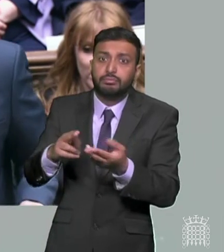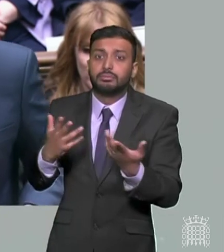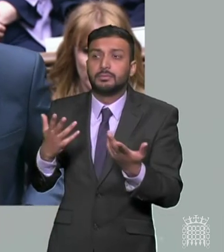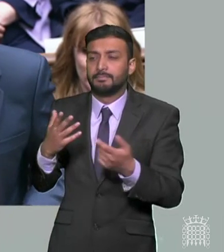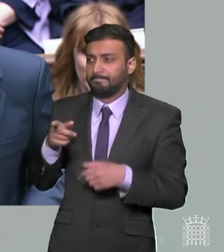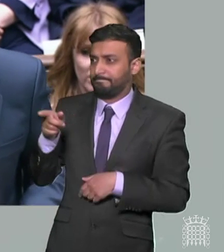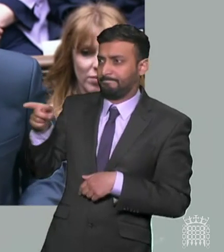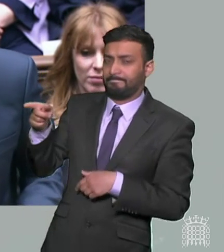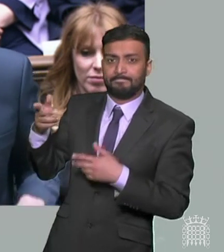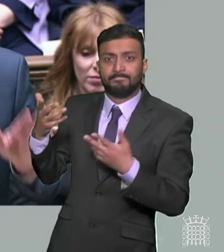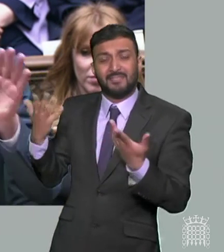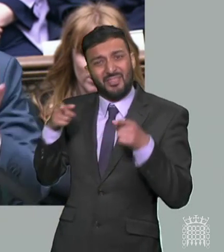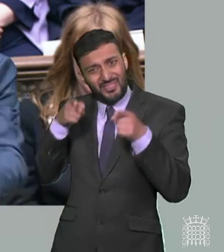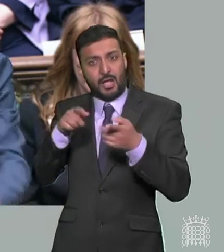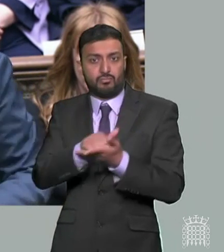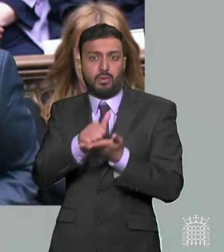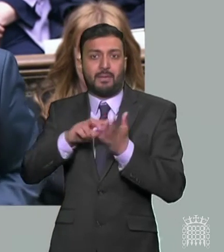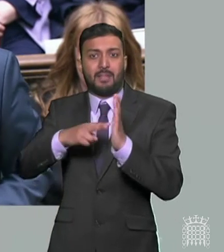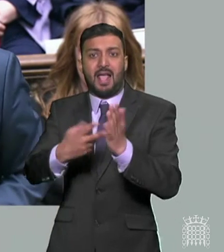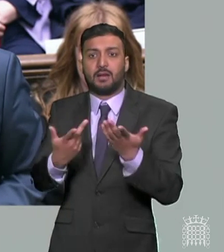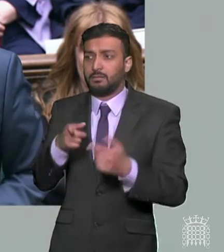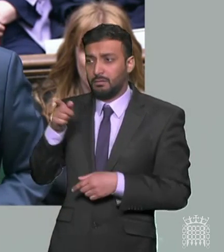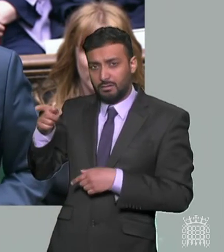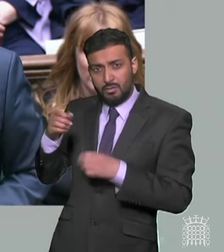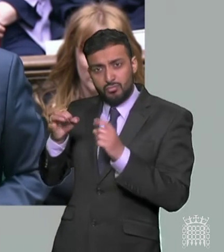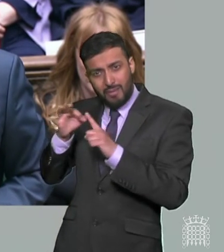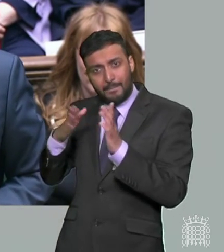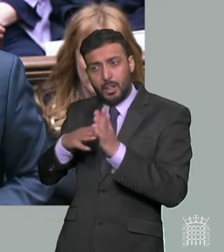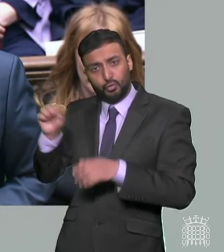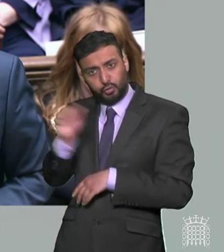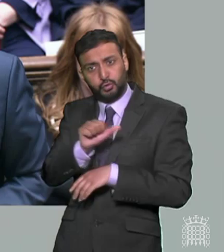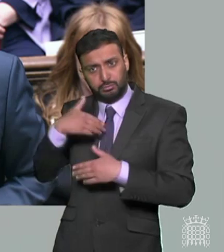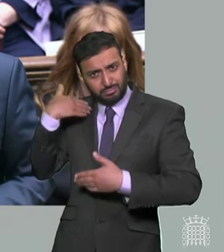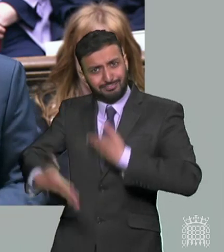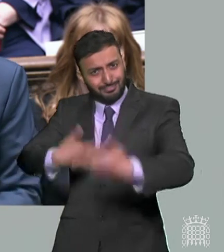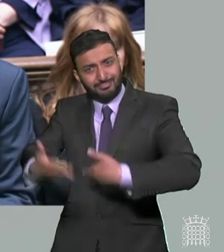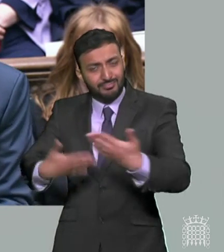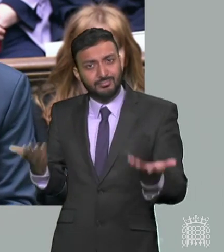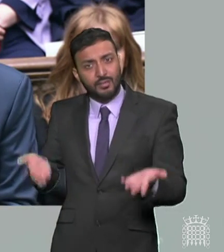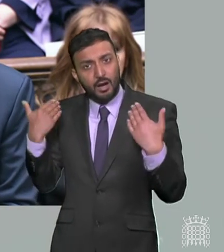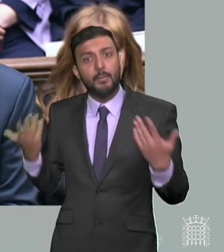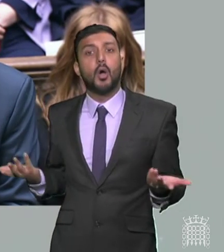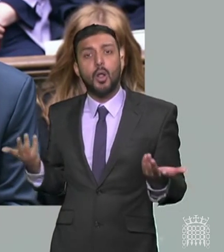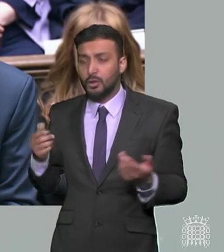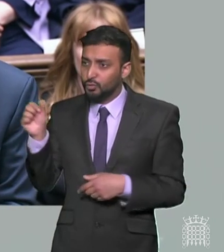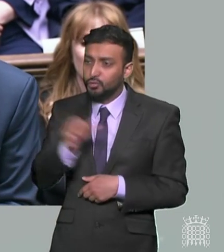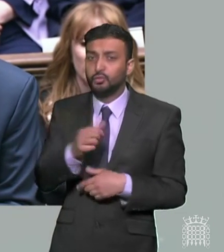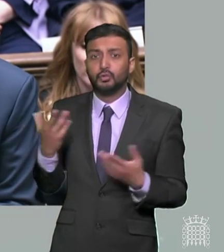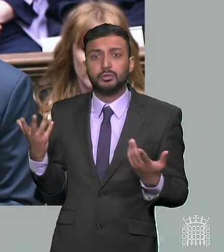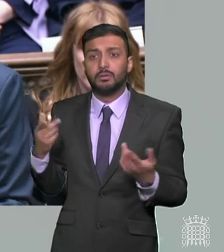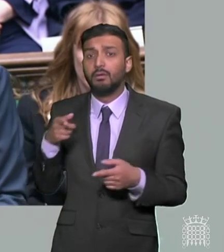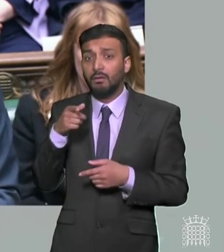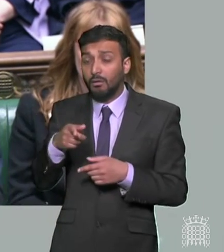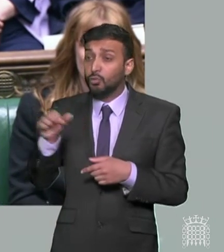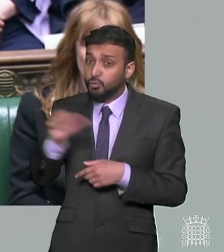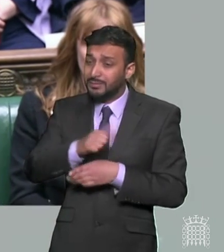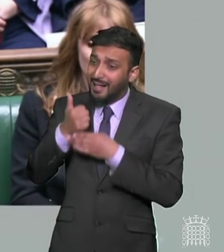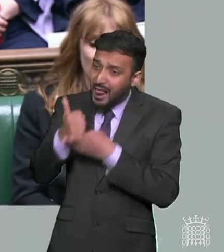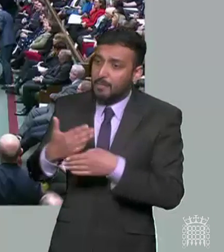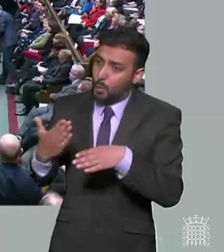That is a proper plan for the economy, so why does the Prime Minister not get on with it and finally make choices that make things better, not worse, for working people?